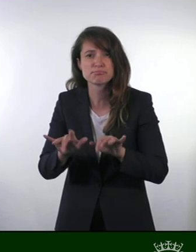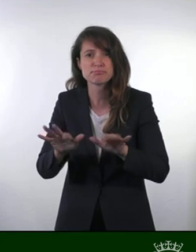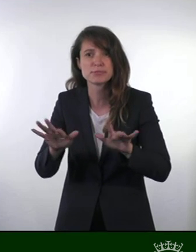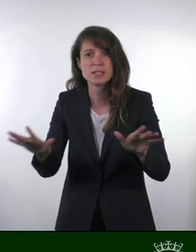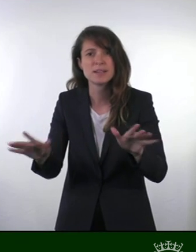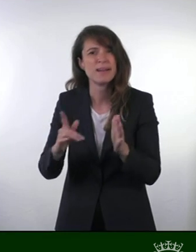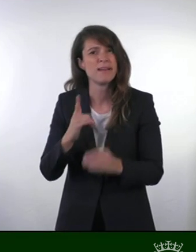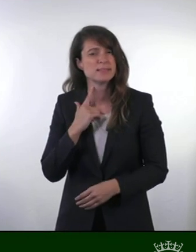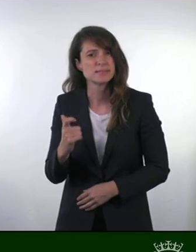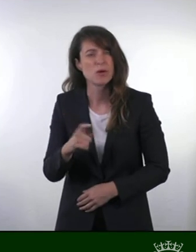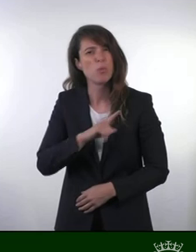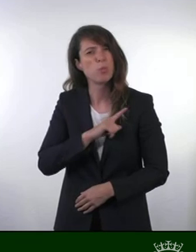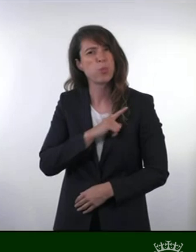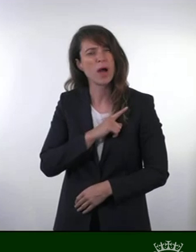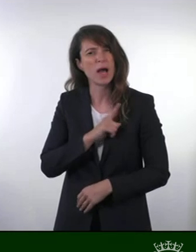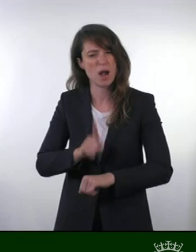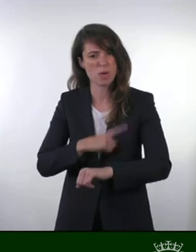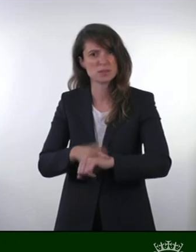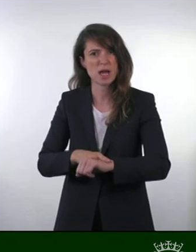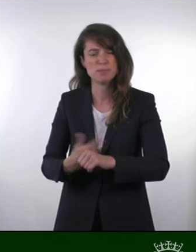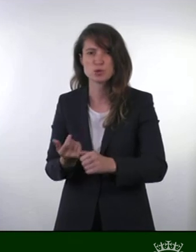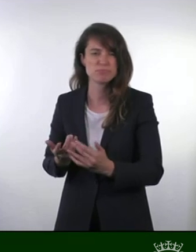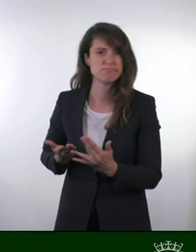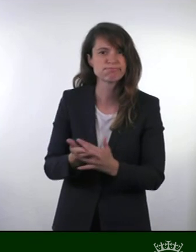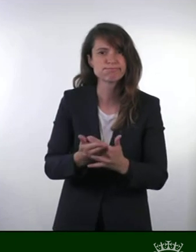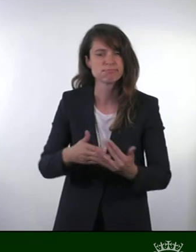Why were the Government so slow to act?